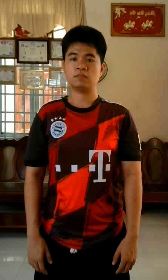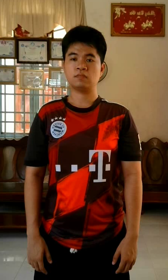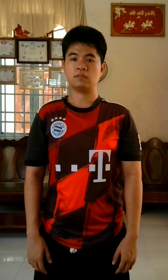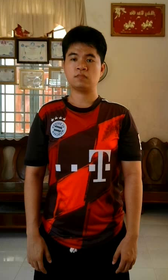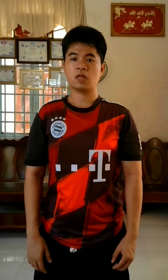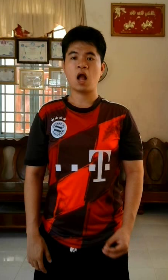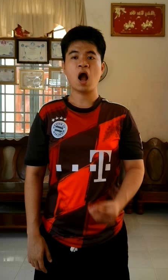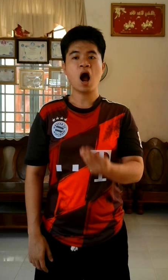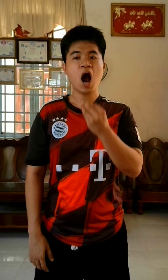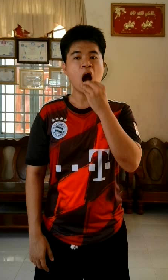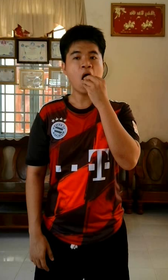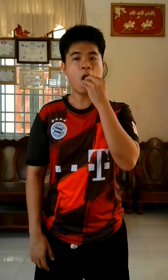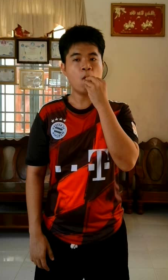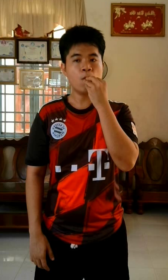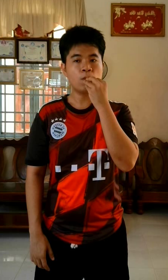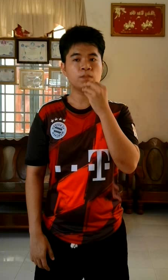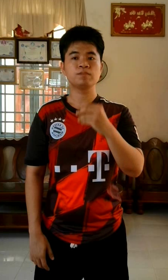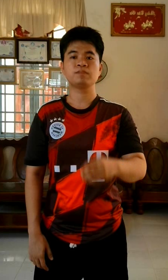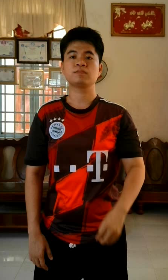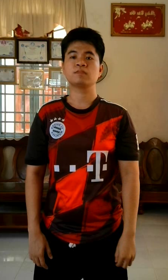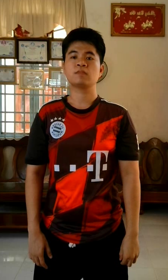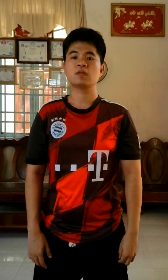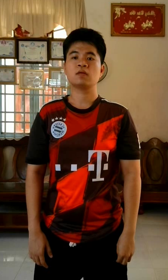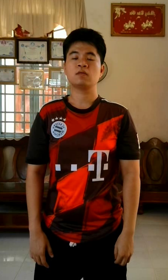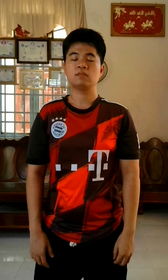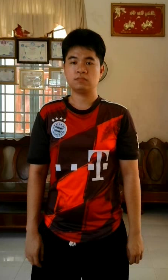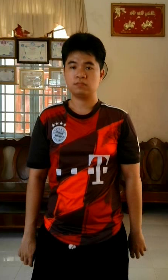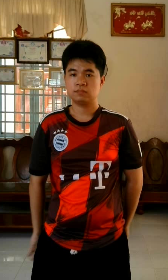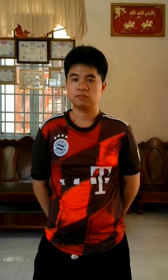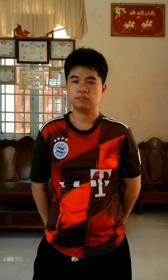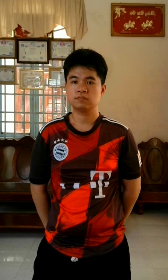an